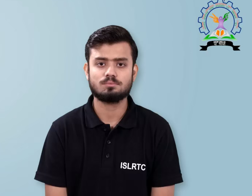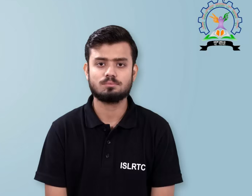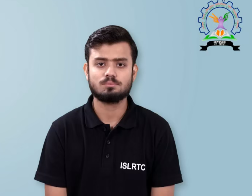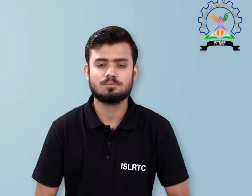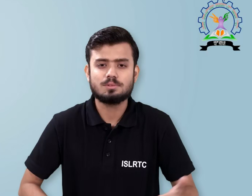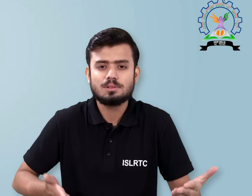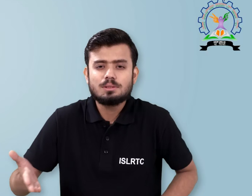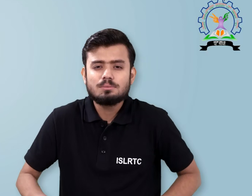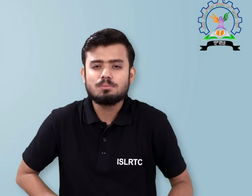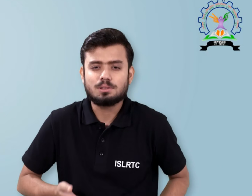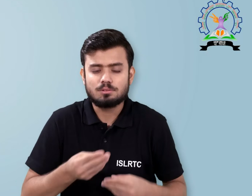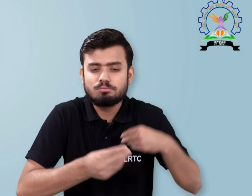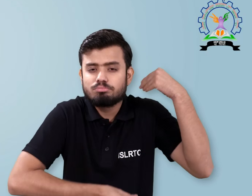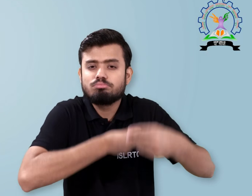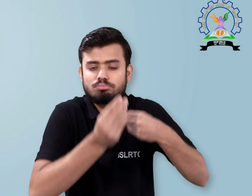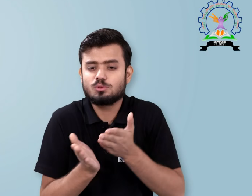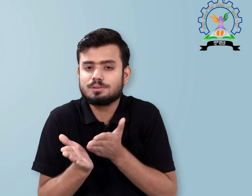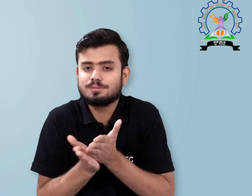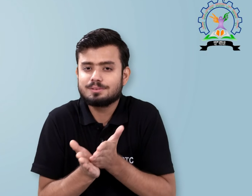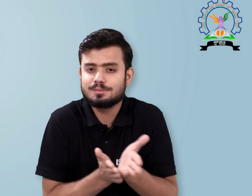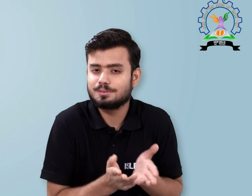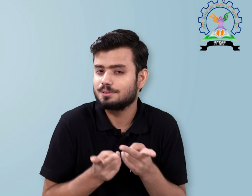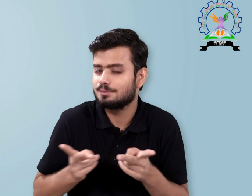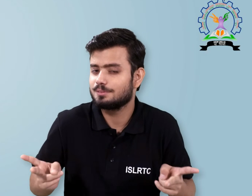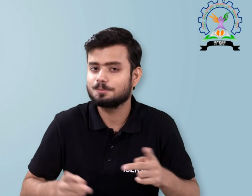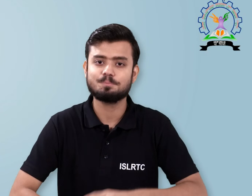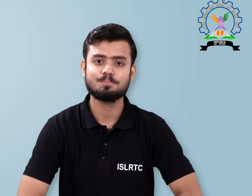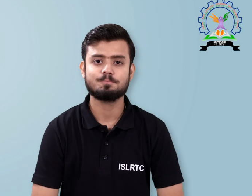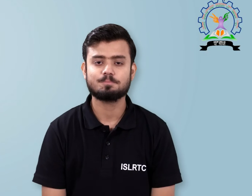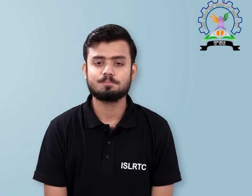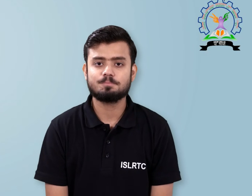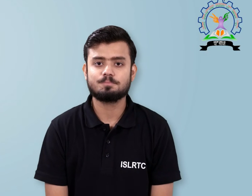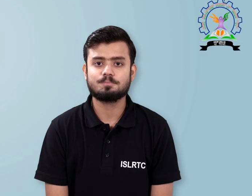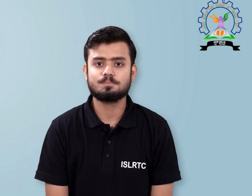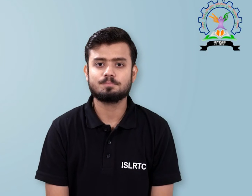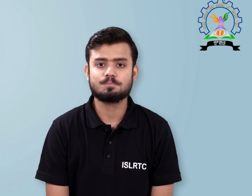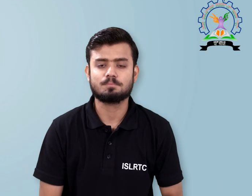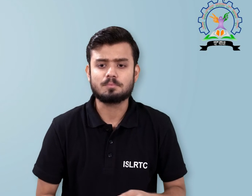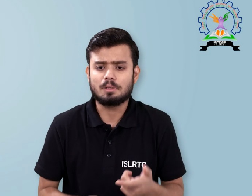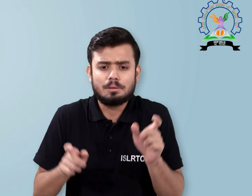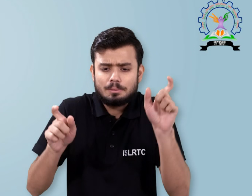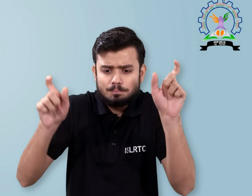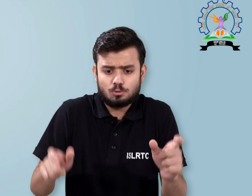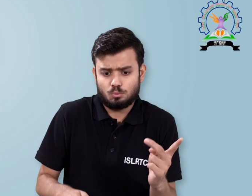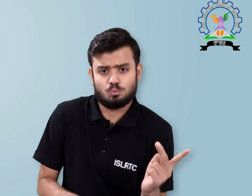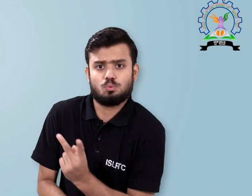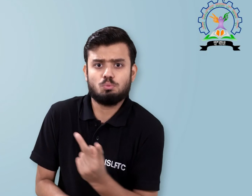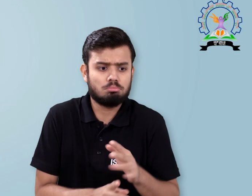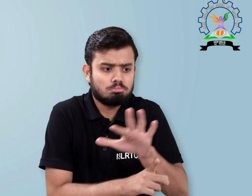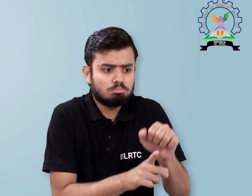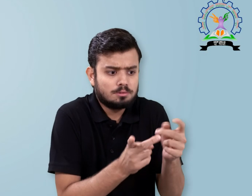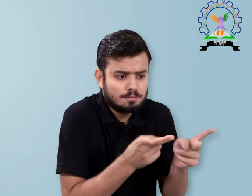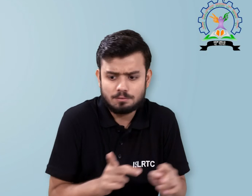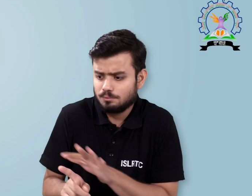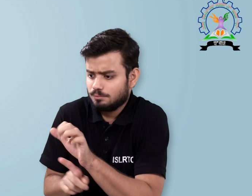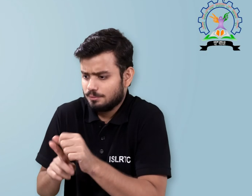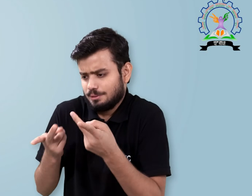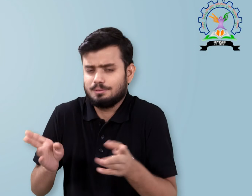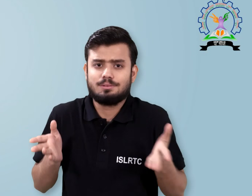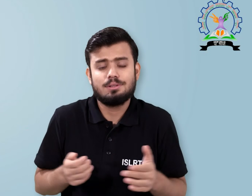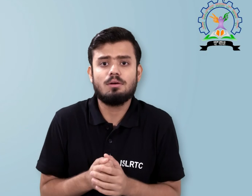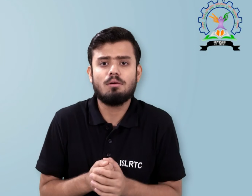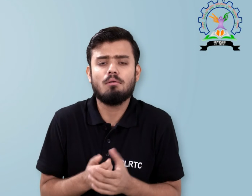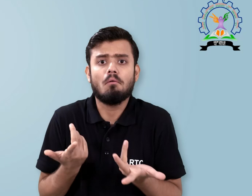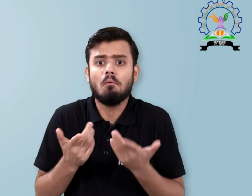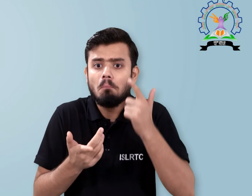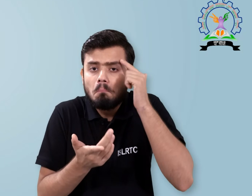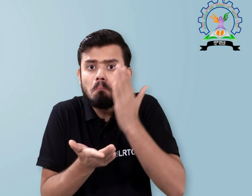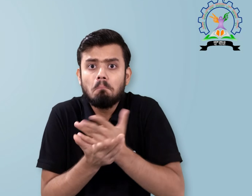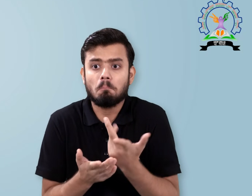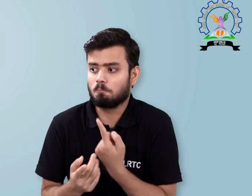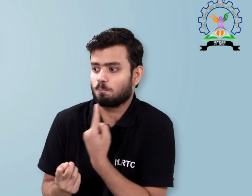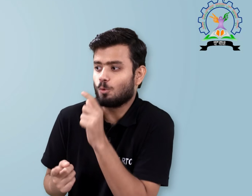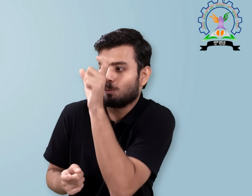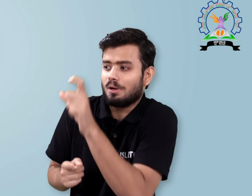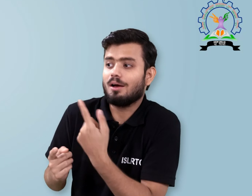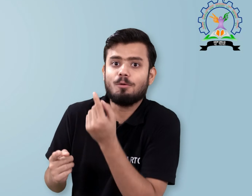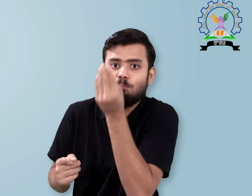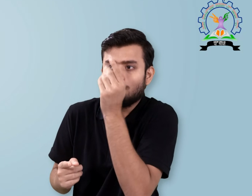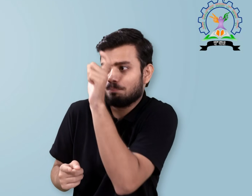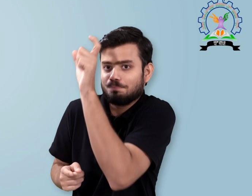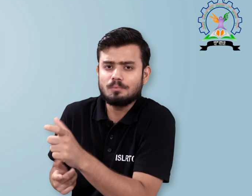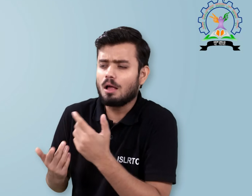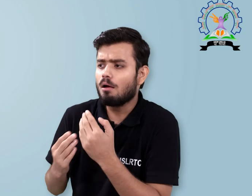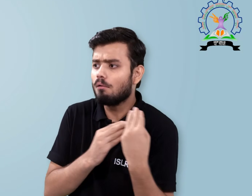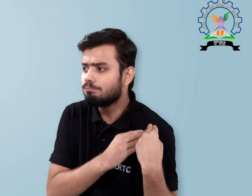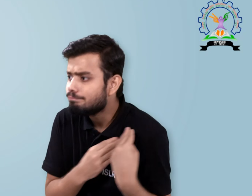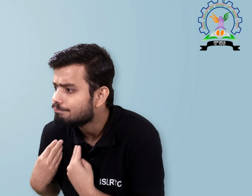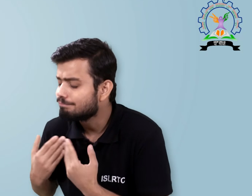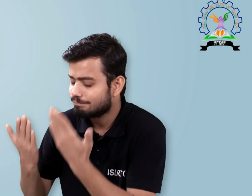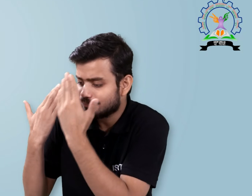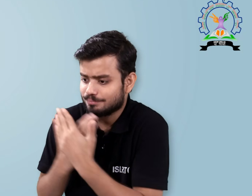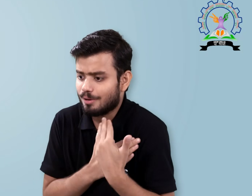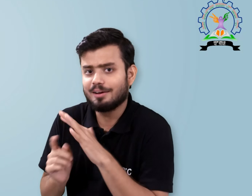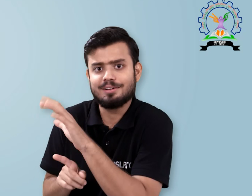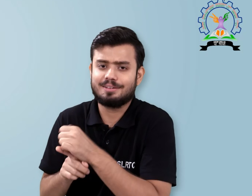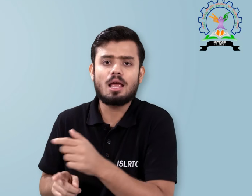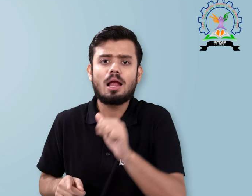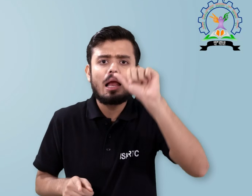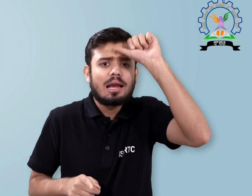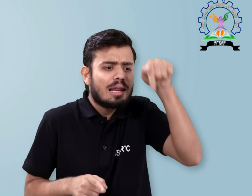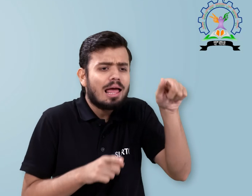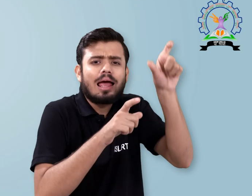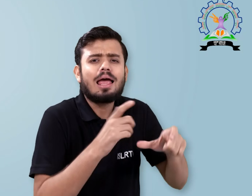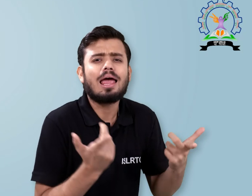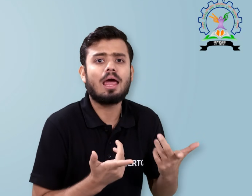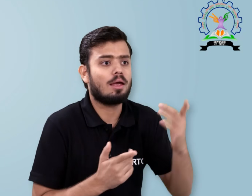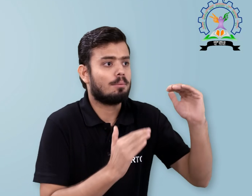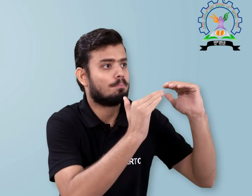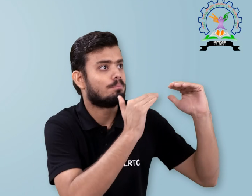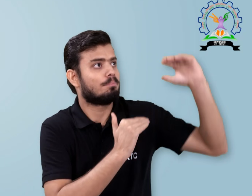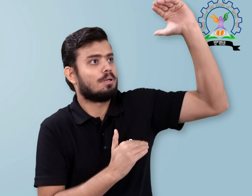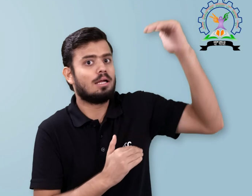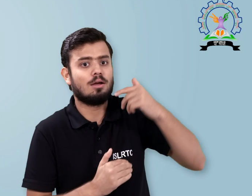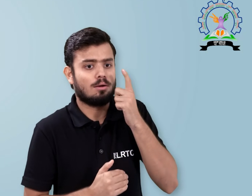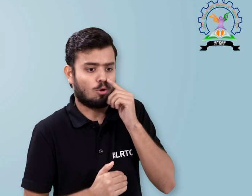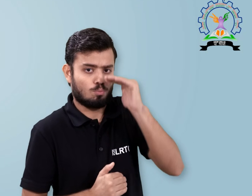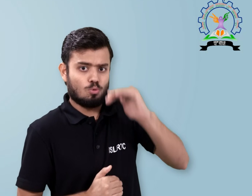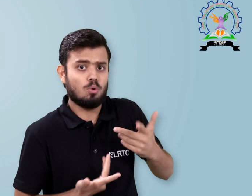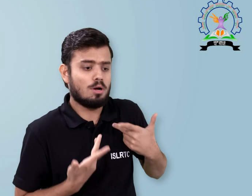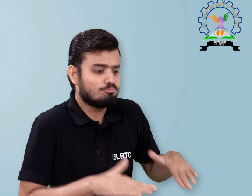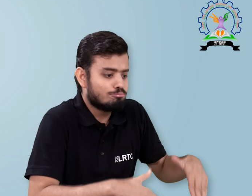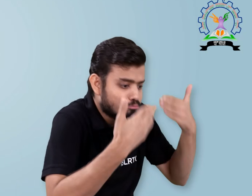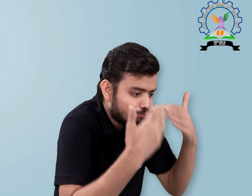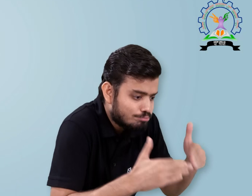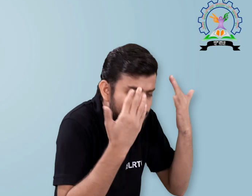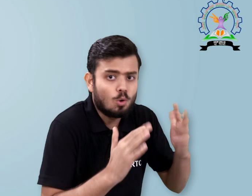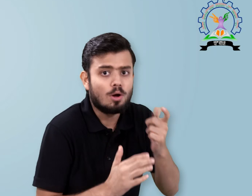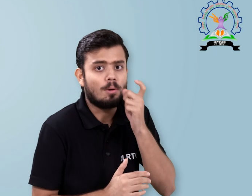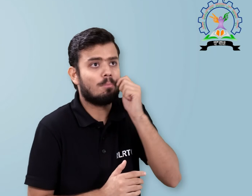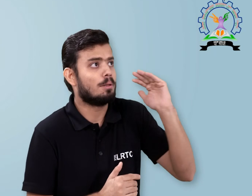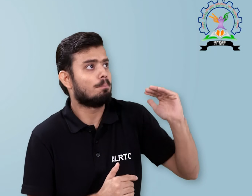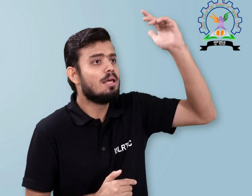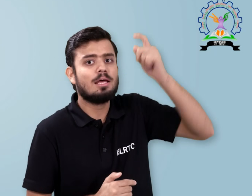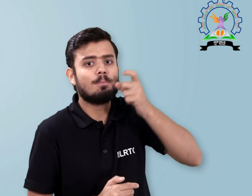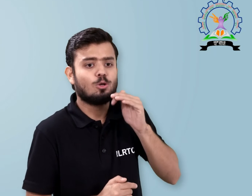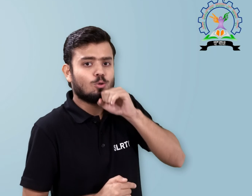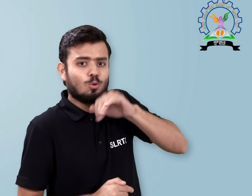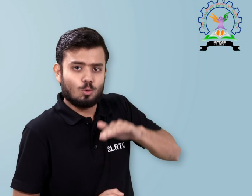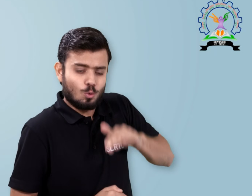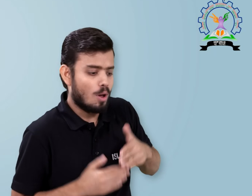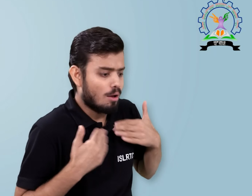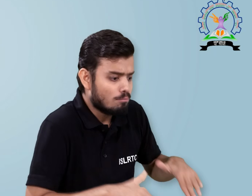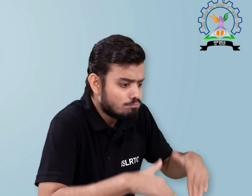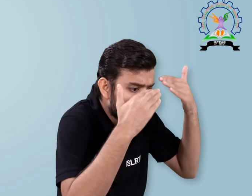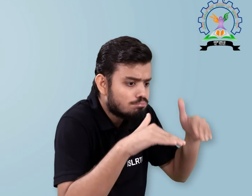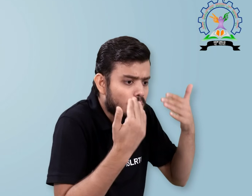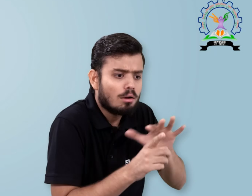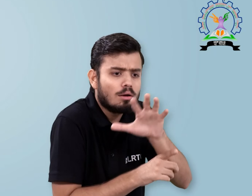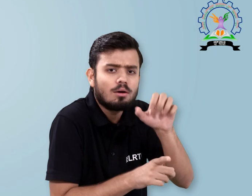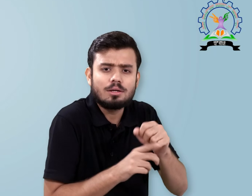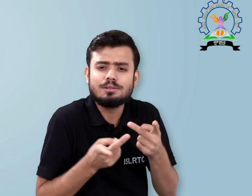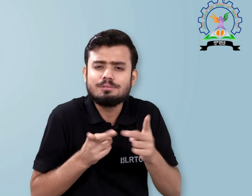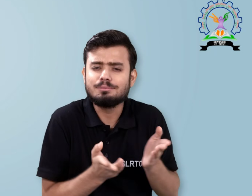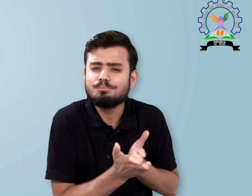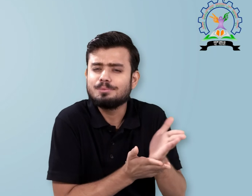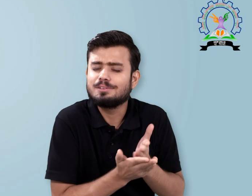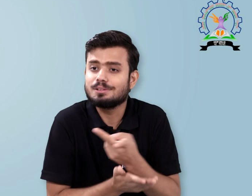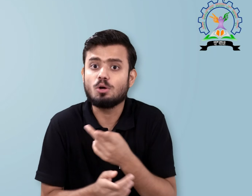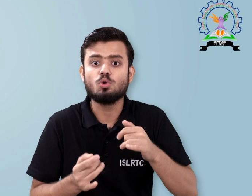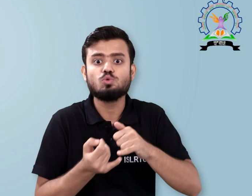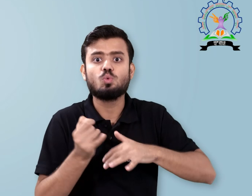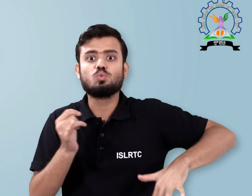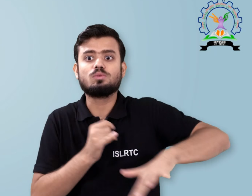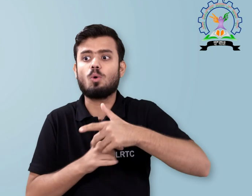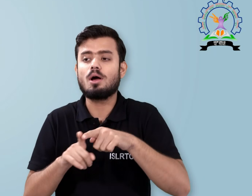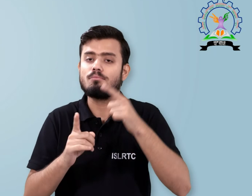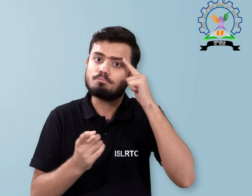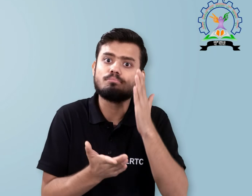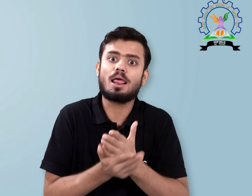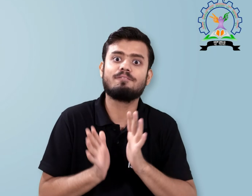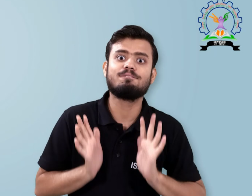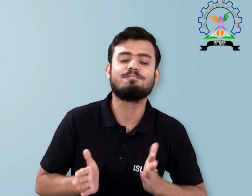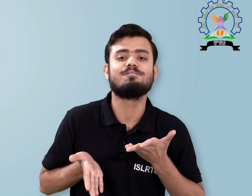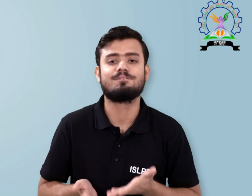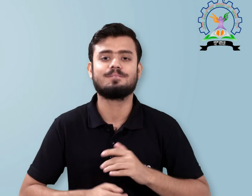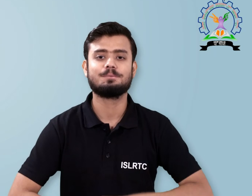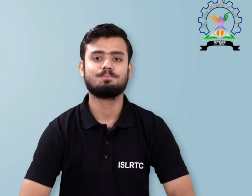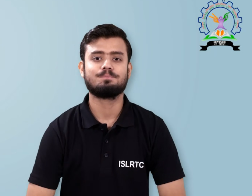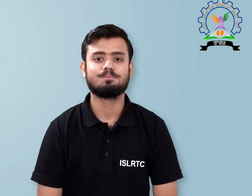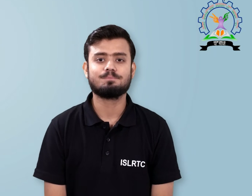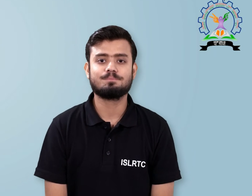Convention usage or custom especially in social matters. for example conventions of society.